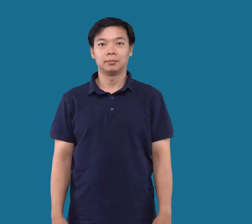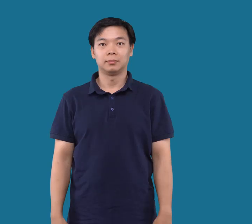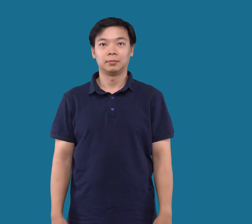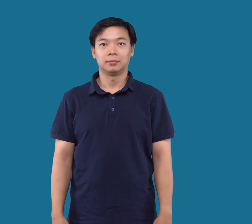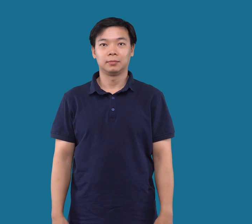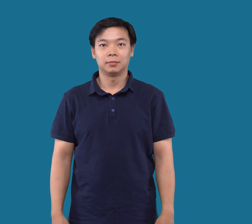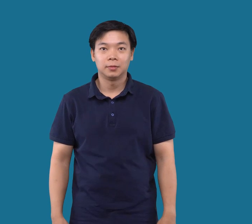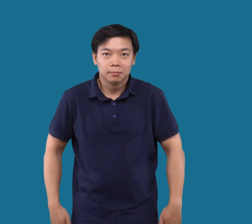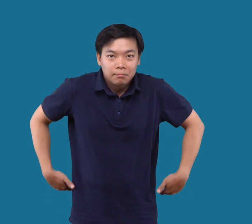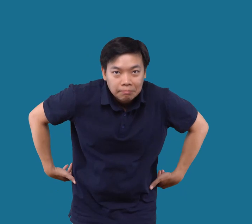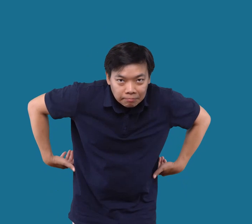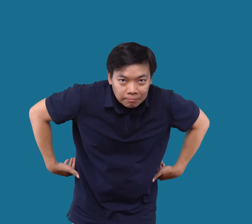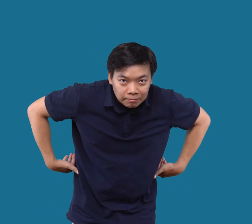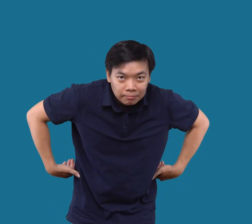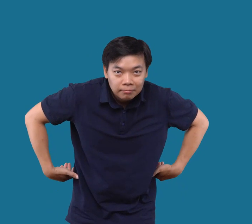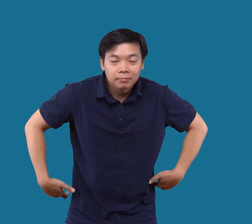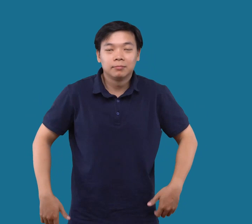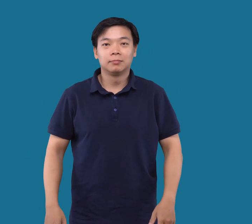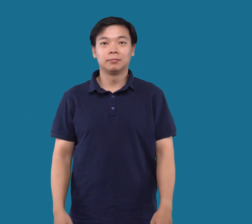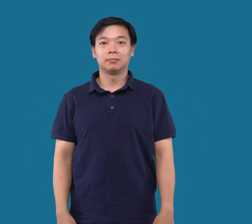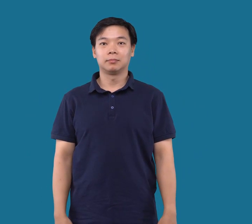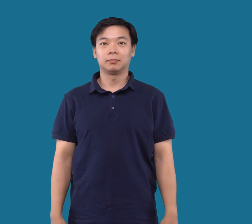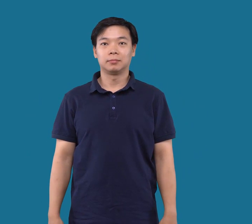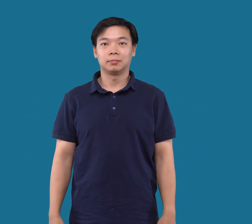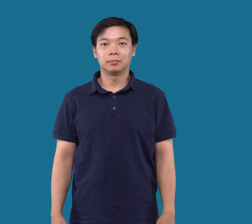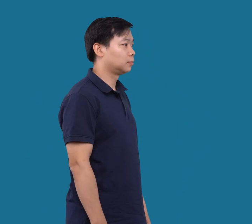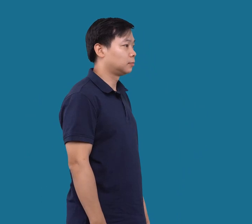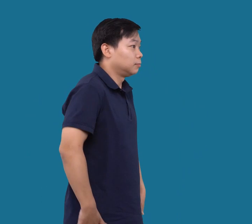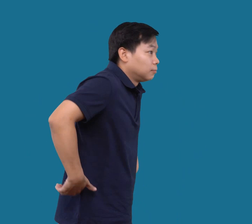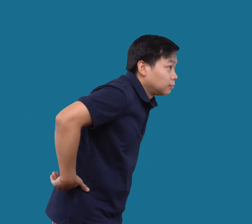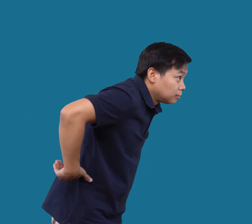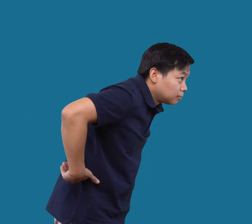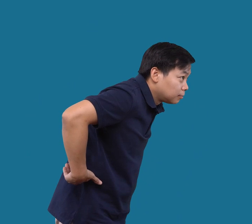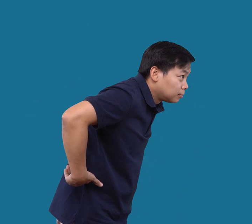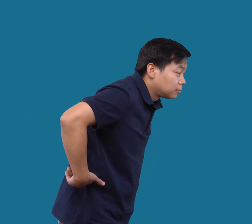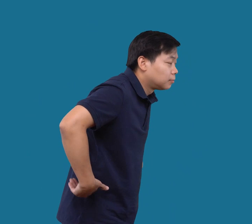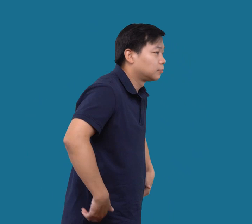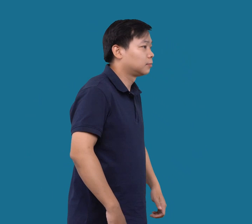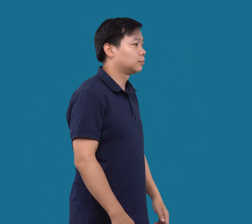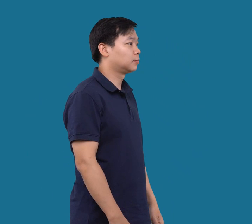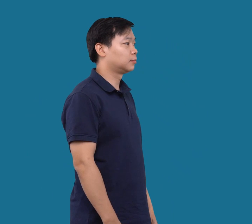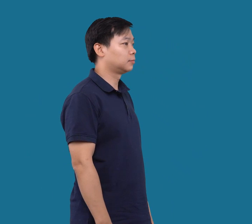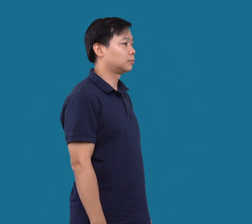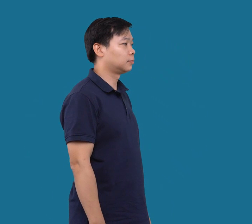cõng